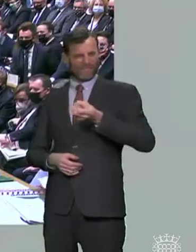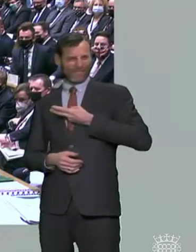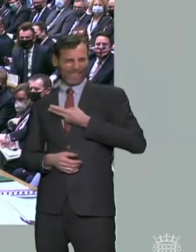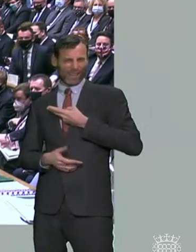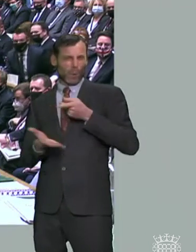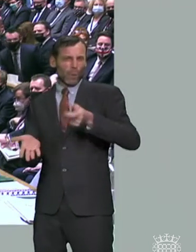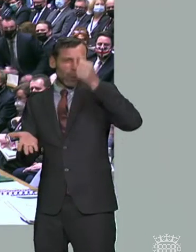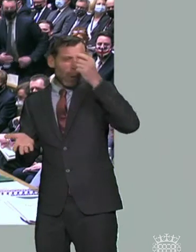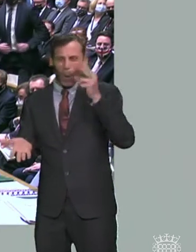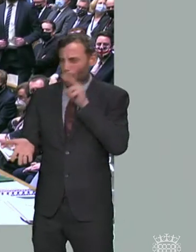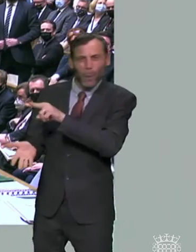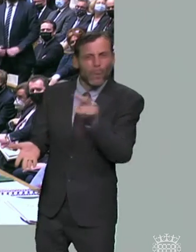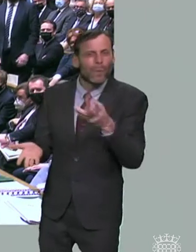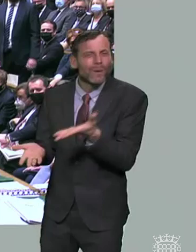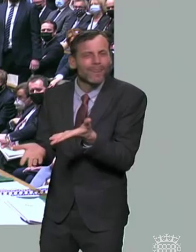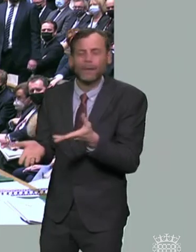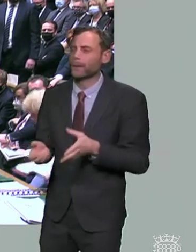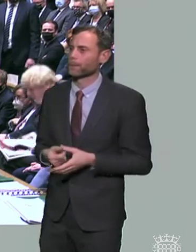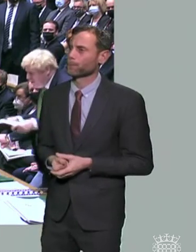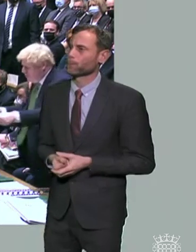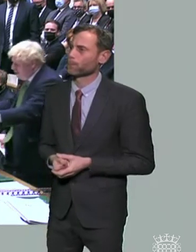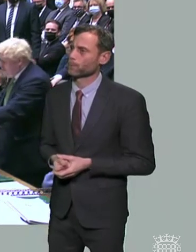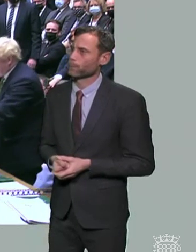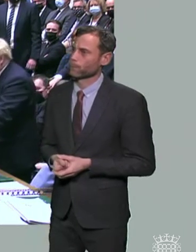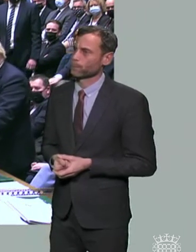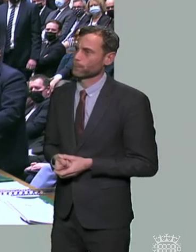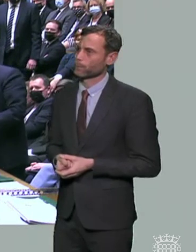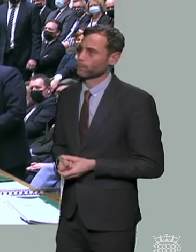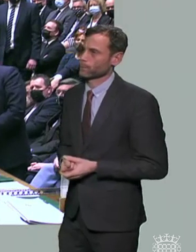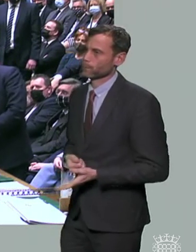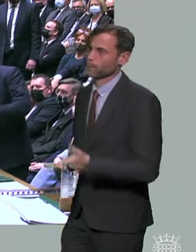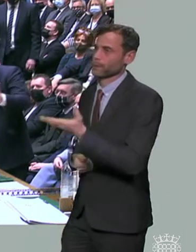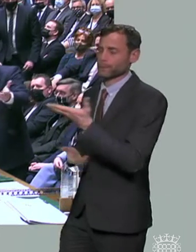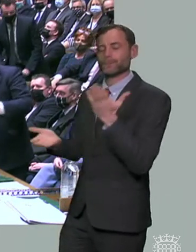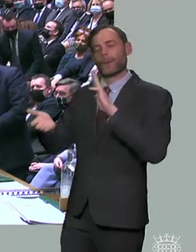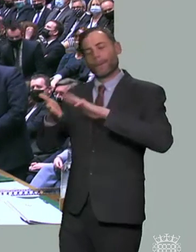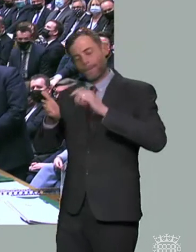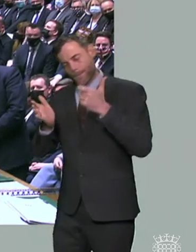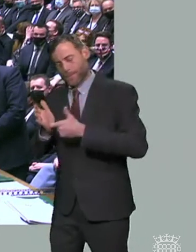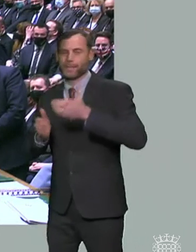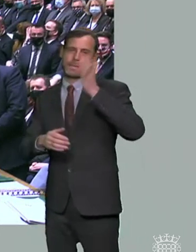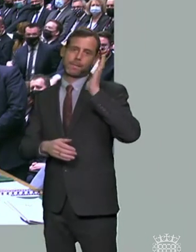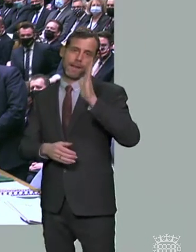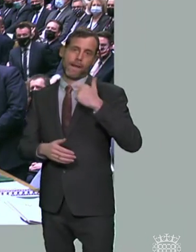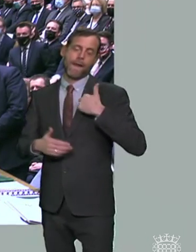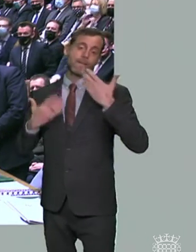I have said what I have said about the events in No.